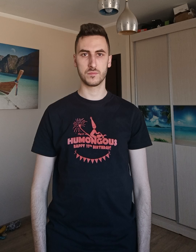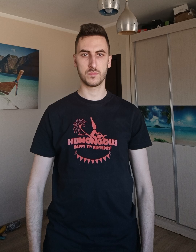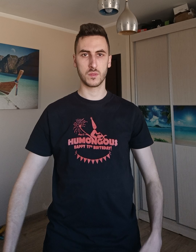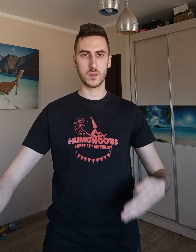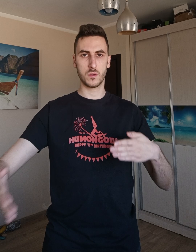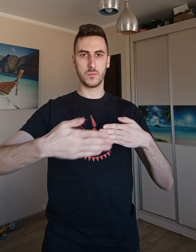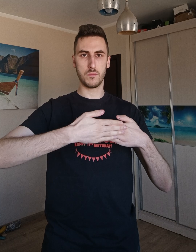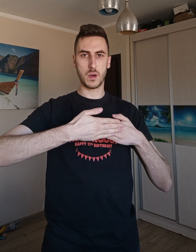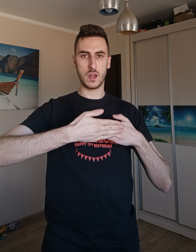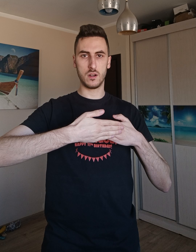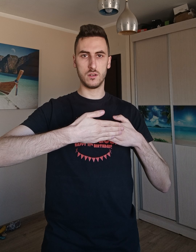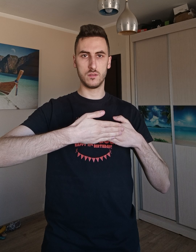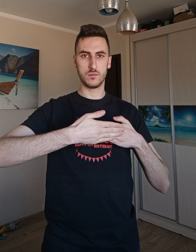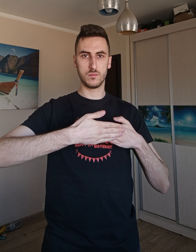בעל